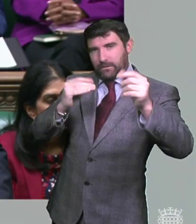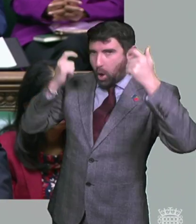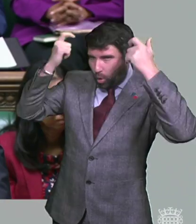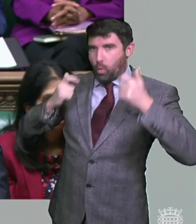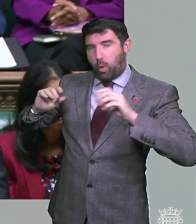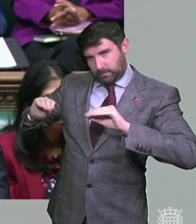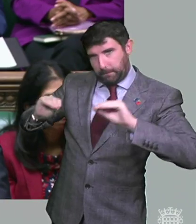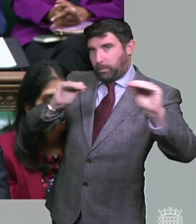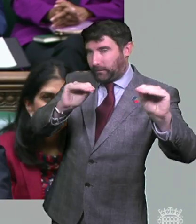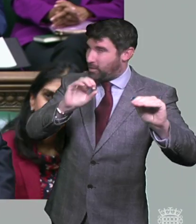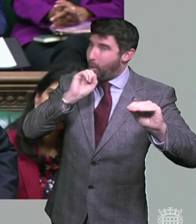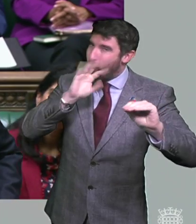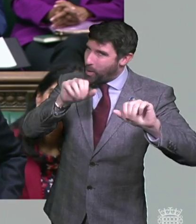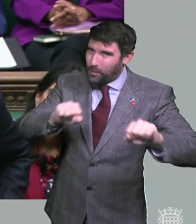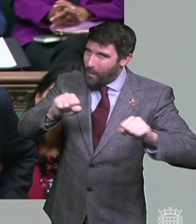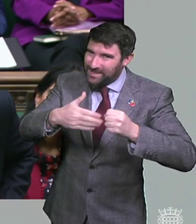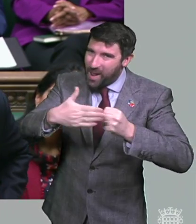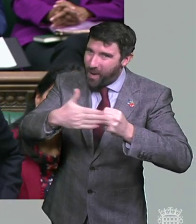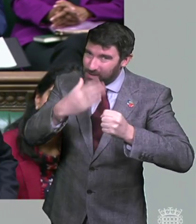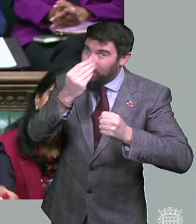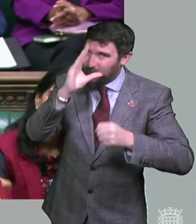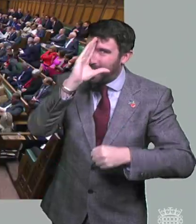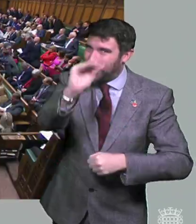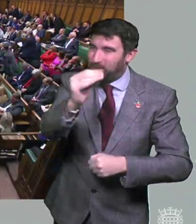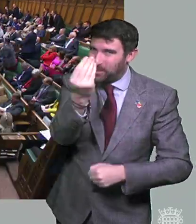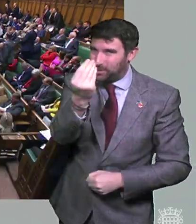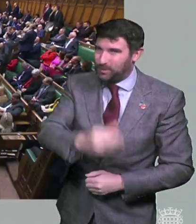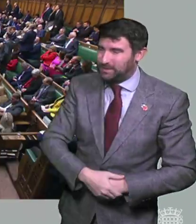He will not have to wait very long for an update on the plans.